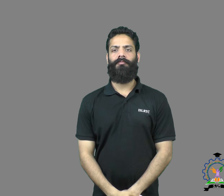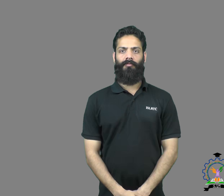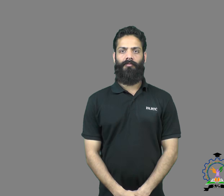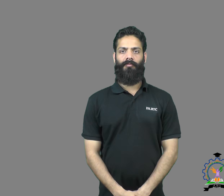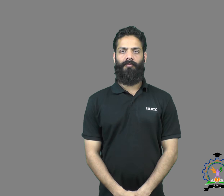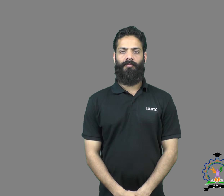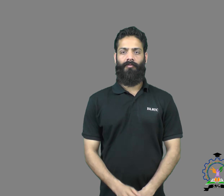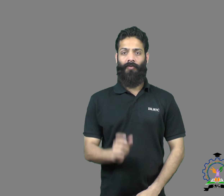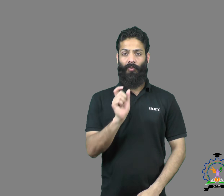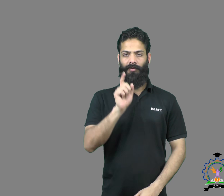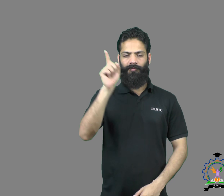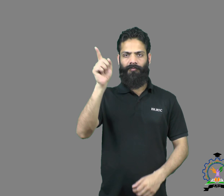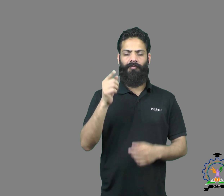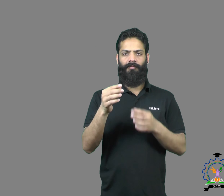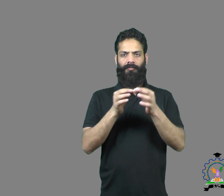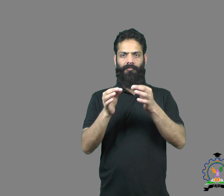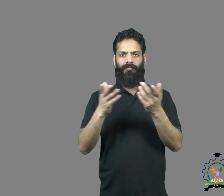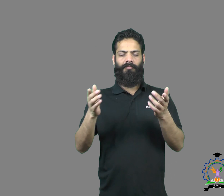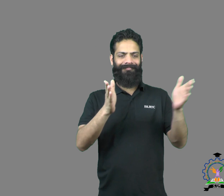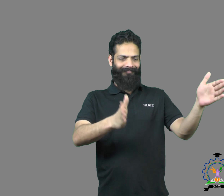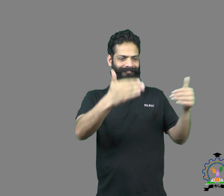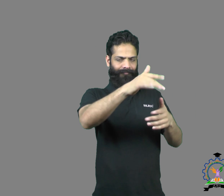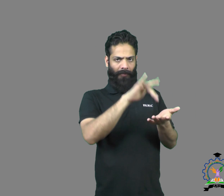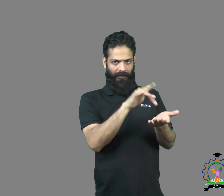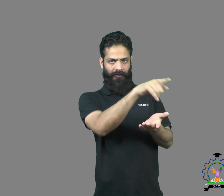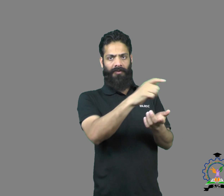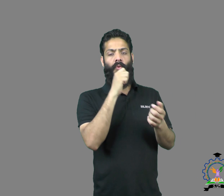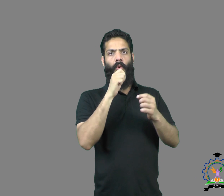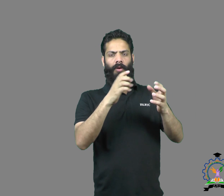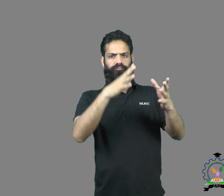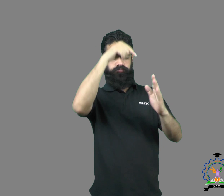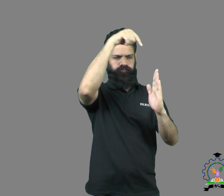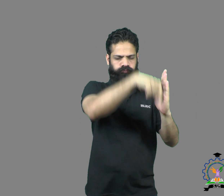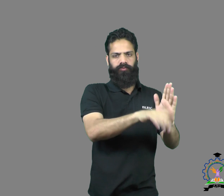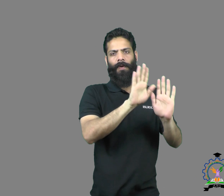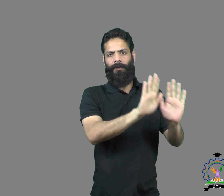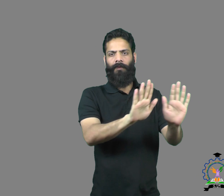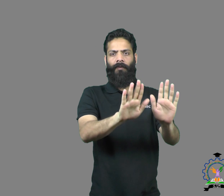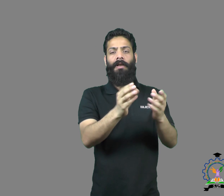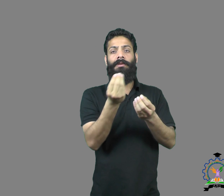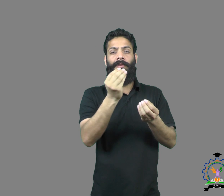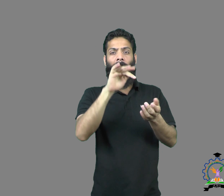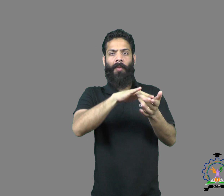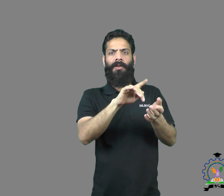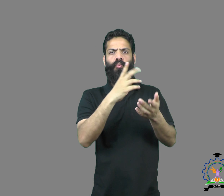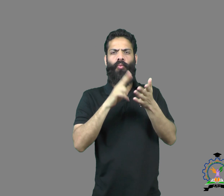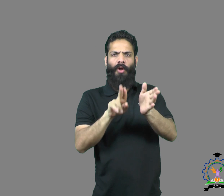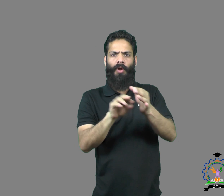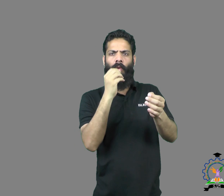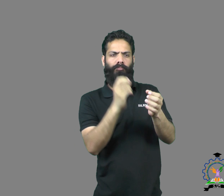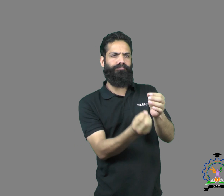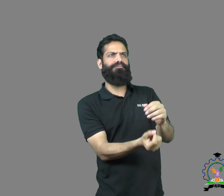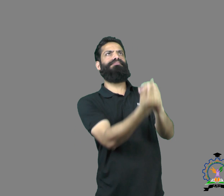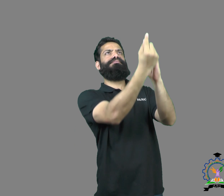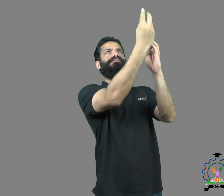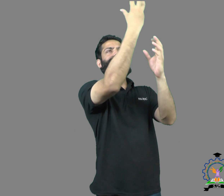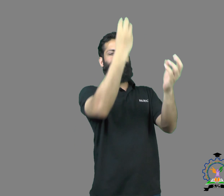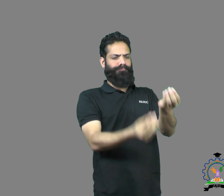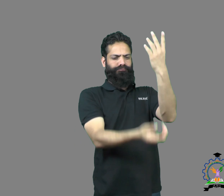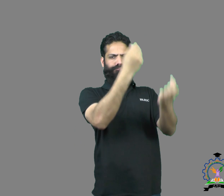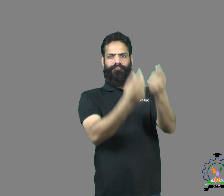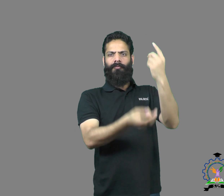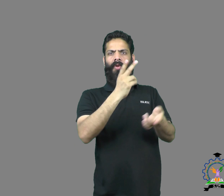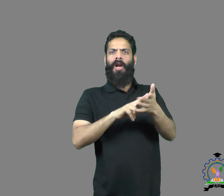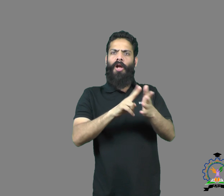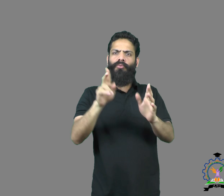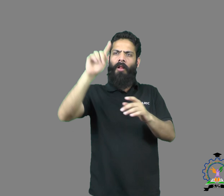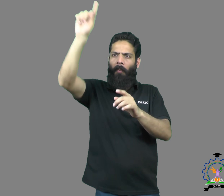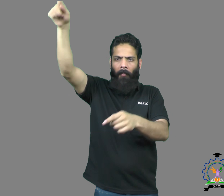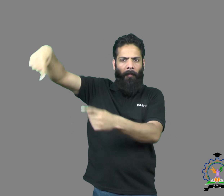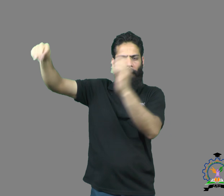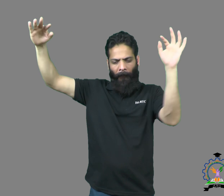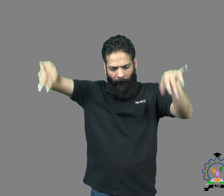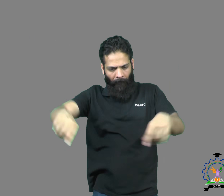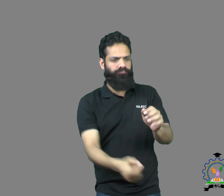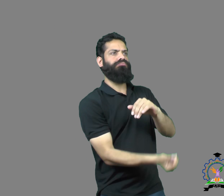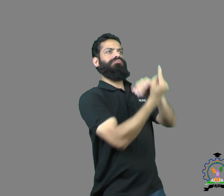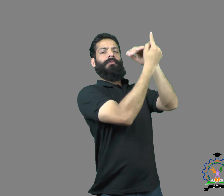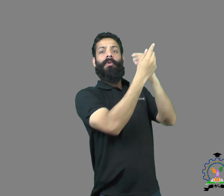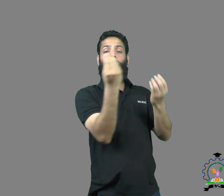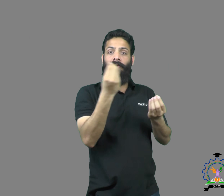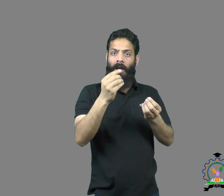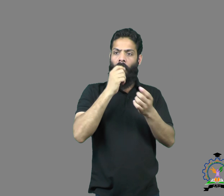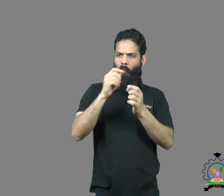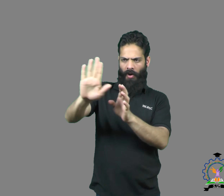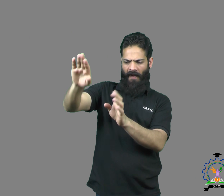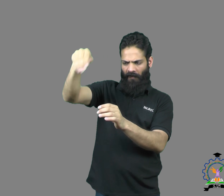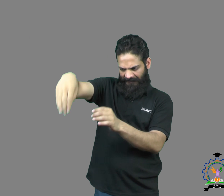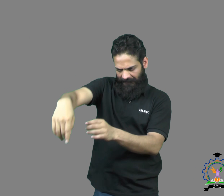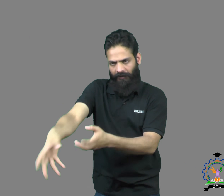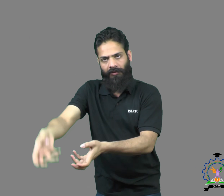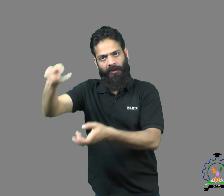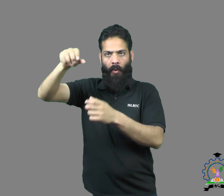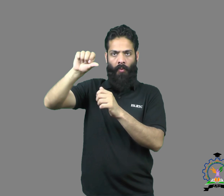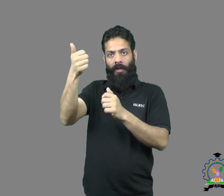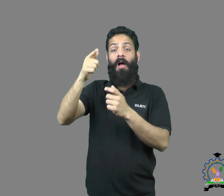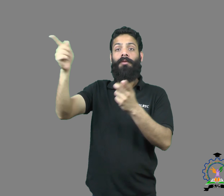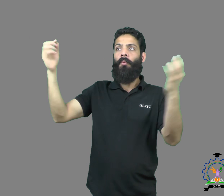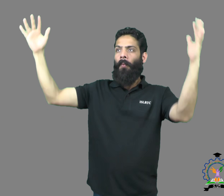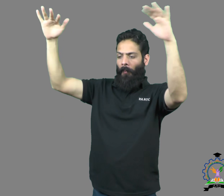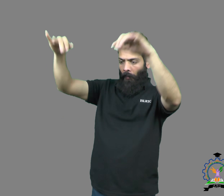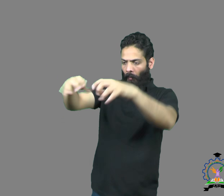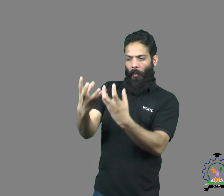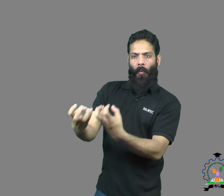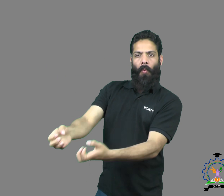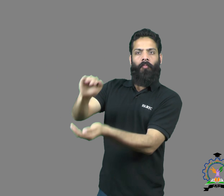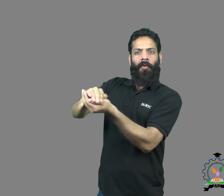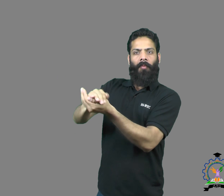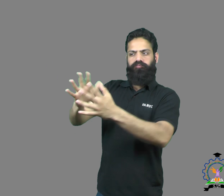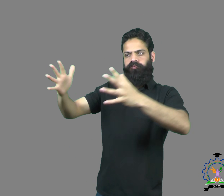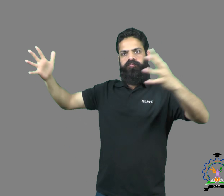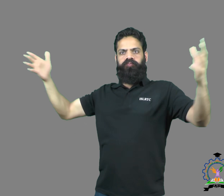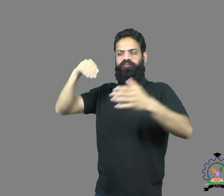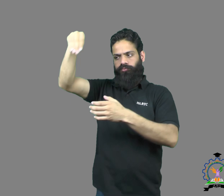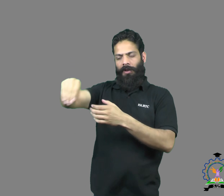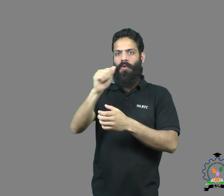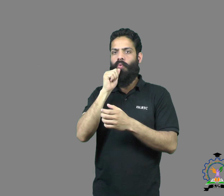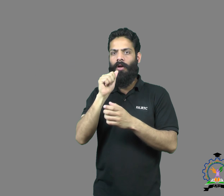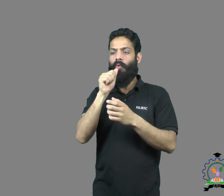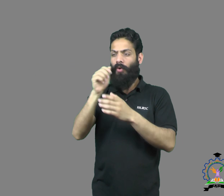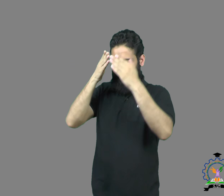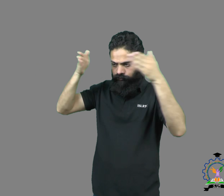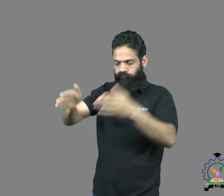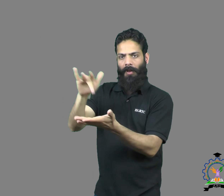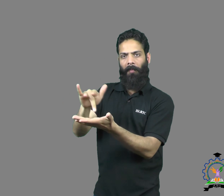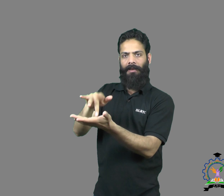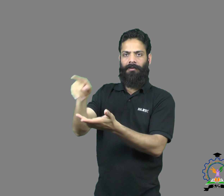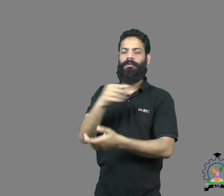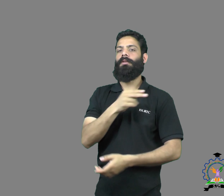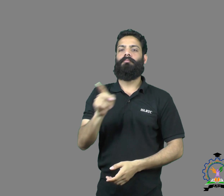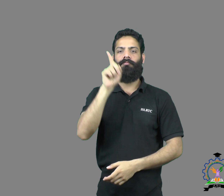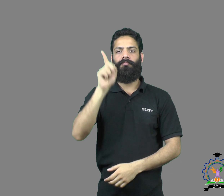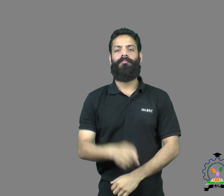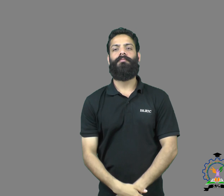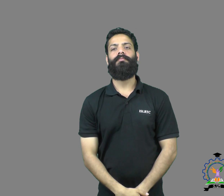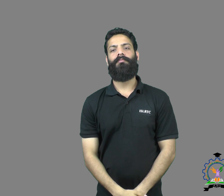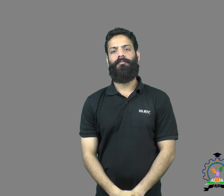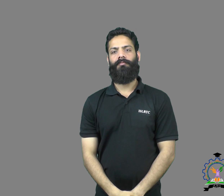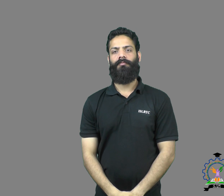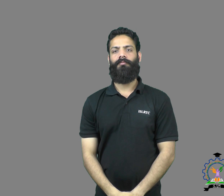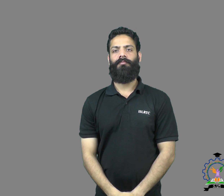Aquifer